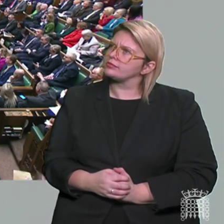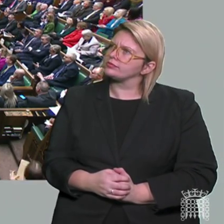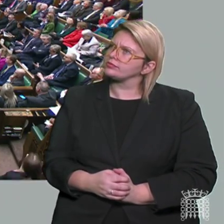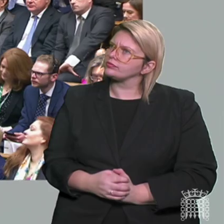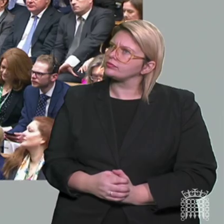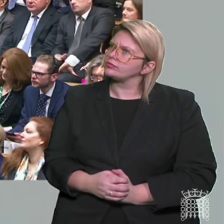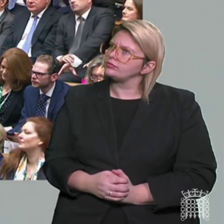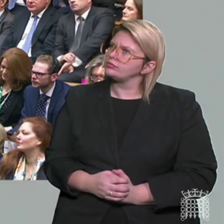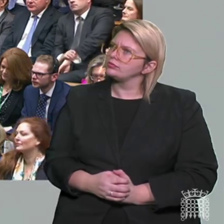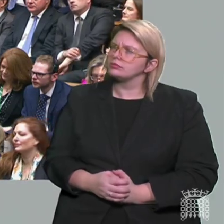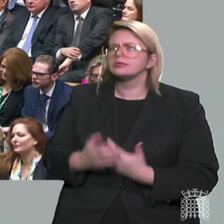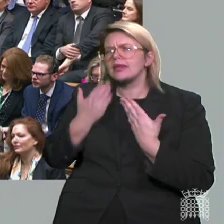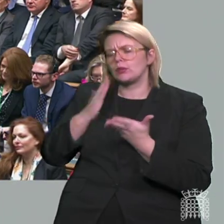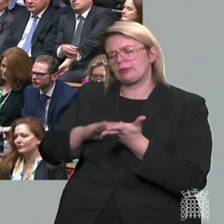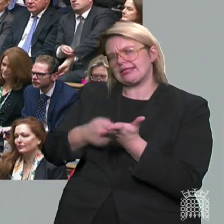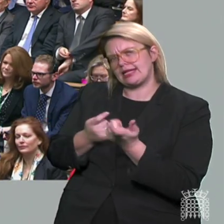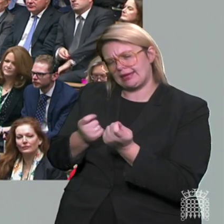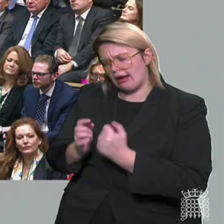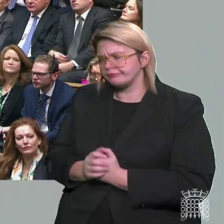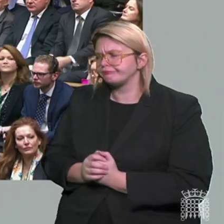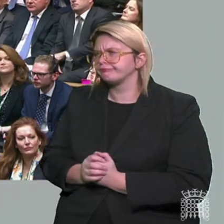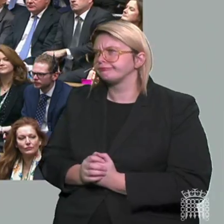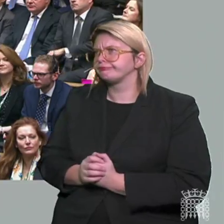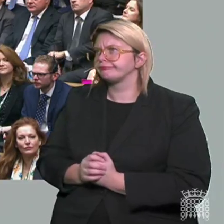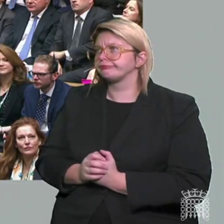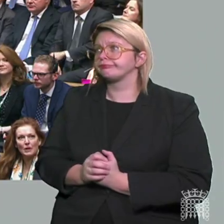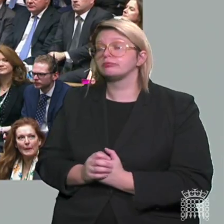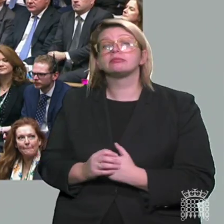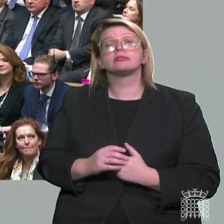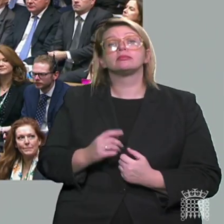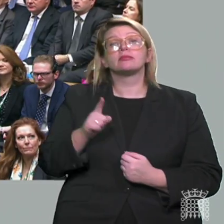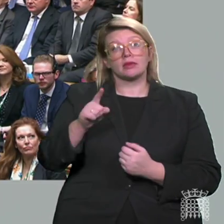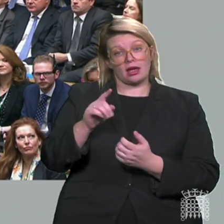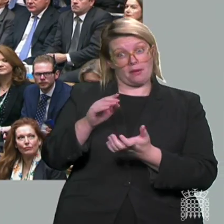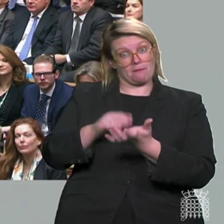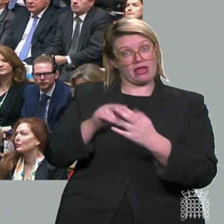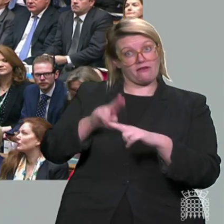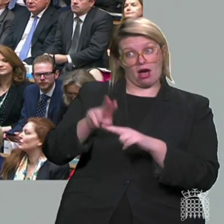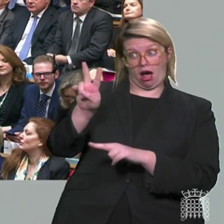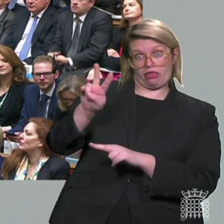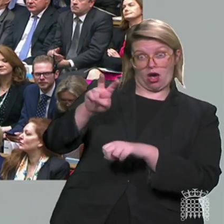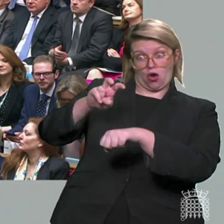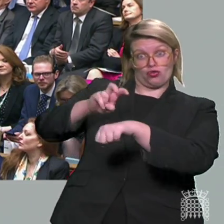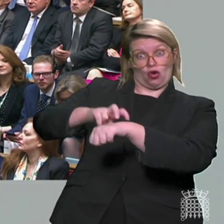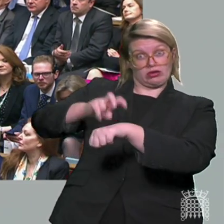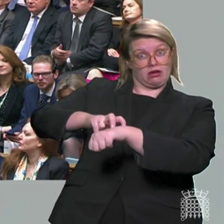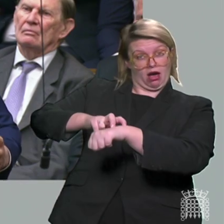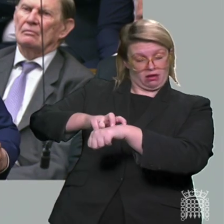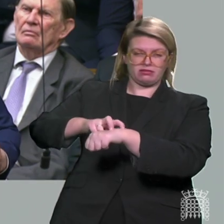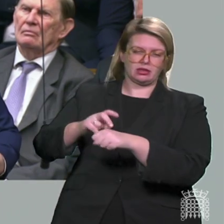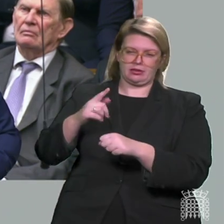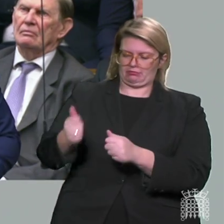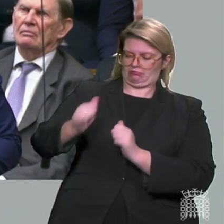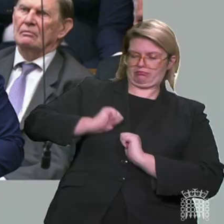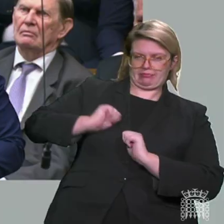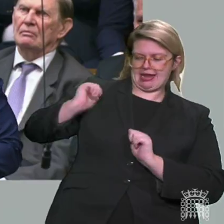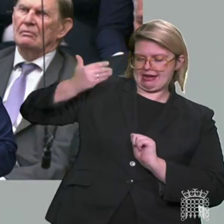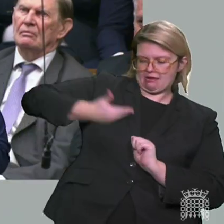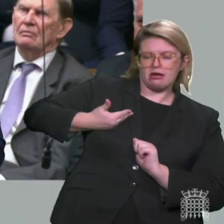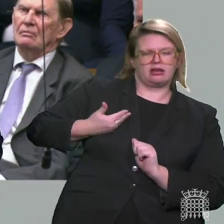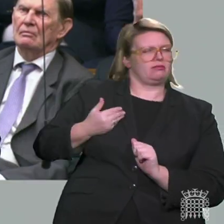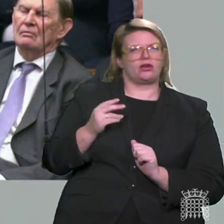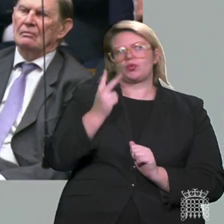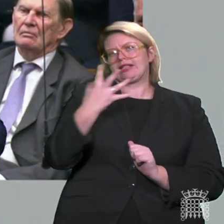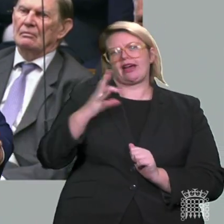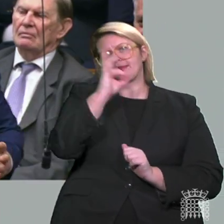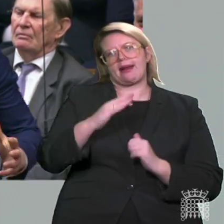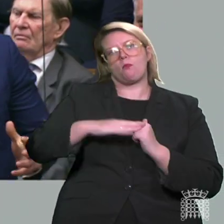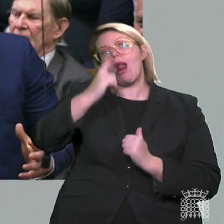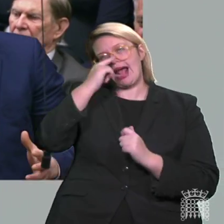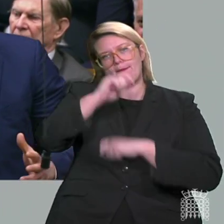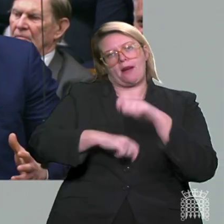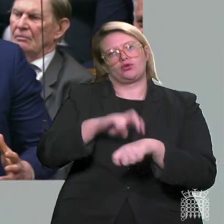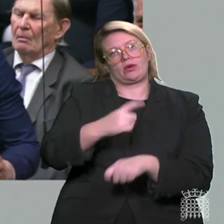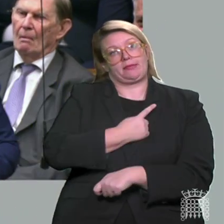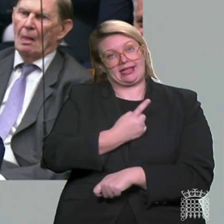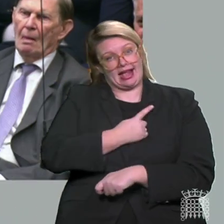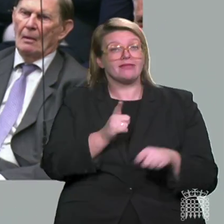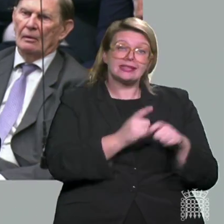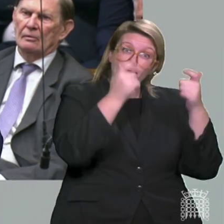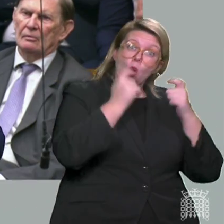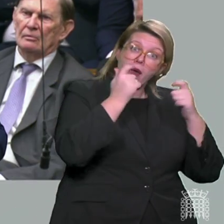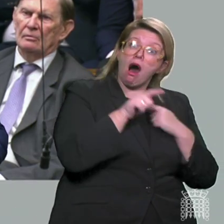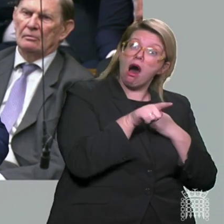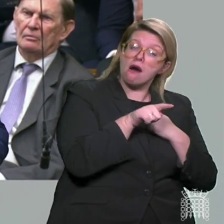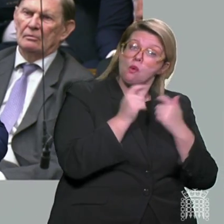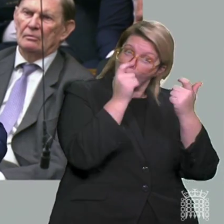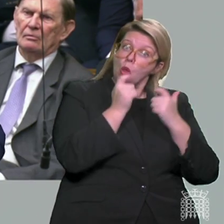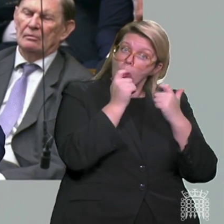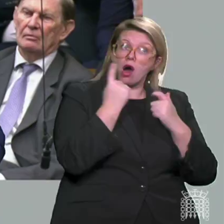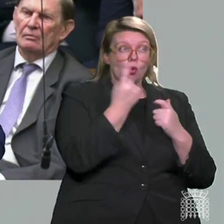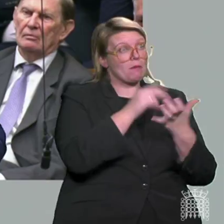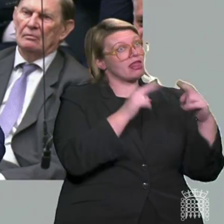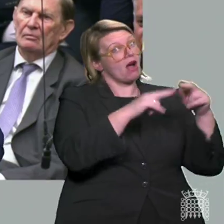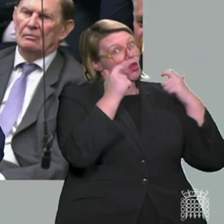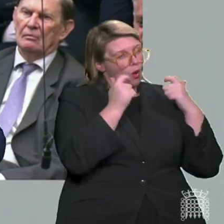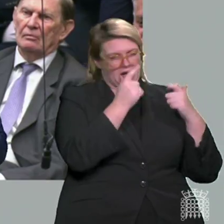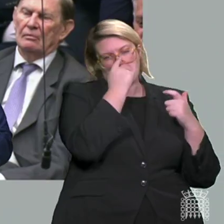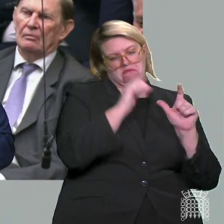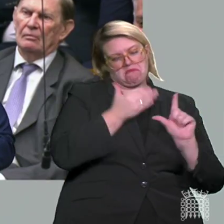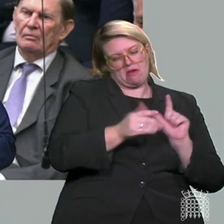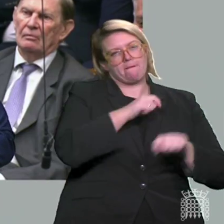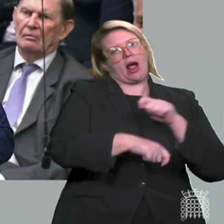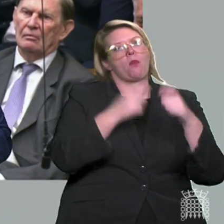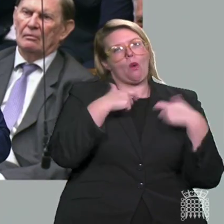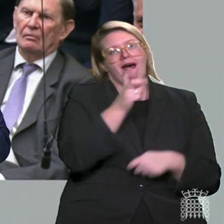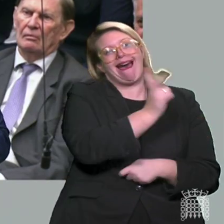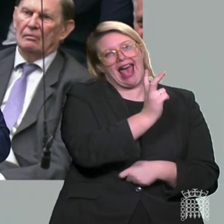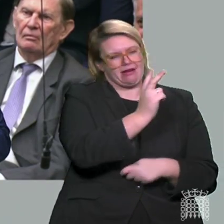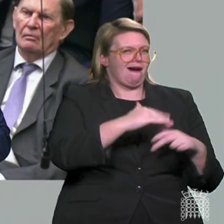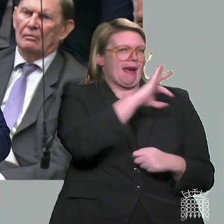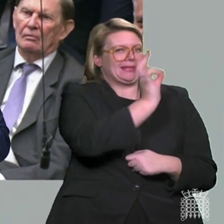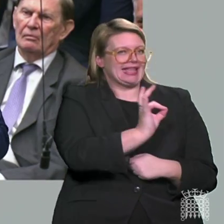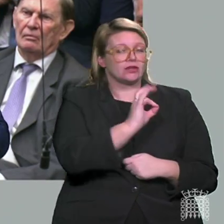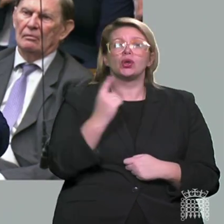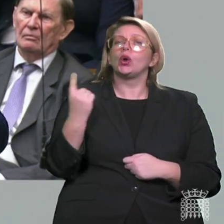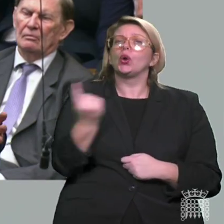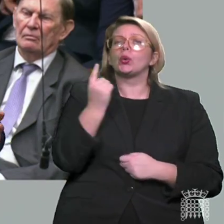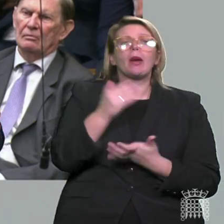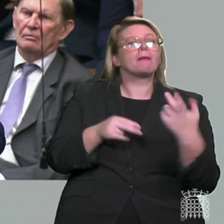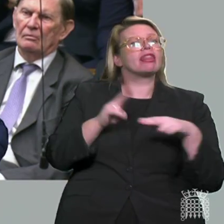A person is 24 times more likely to become a doctor if a parent is a doctor and 17 times more likely to become a lawyer if a parent is a lawyer, and a lower proportion of dis-advantaged young people are being admitted to degree-level apprenticeships by employers than to degrees by universities.